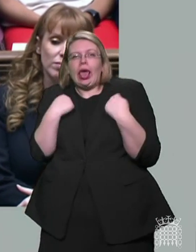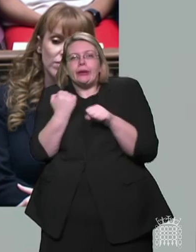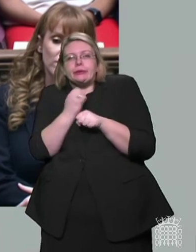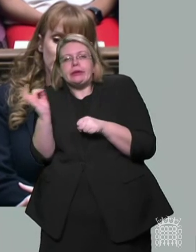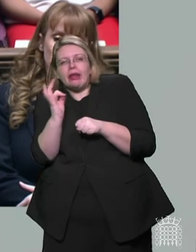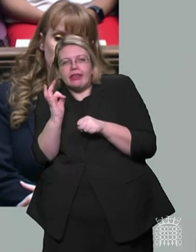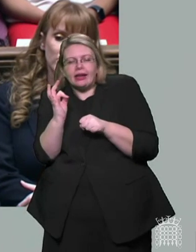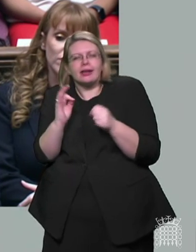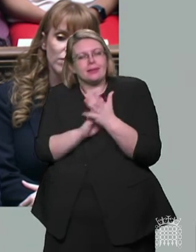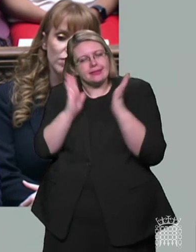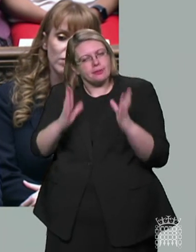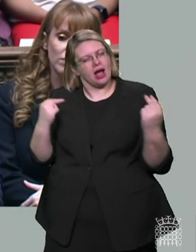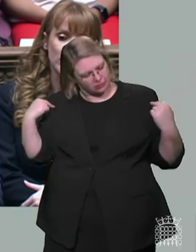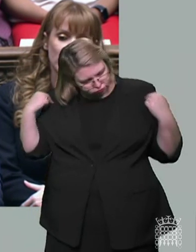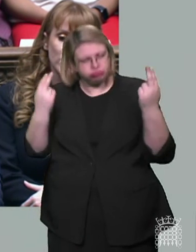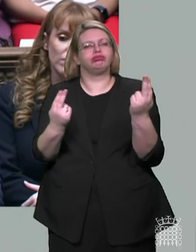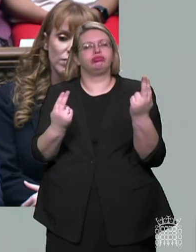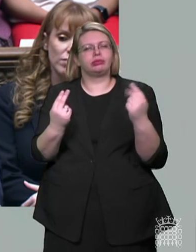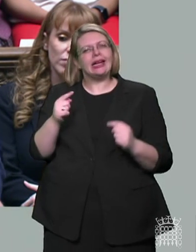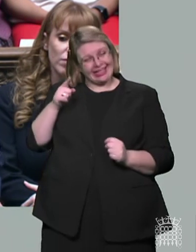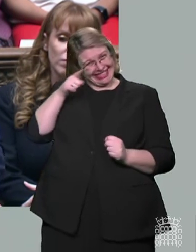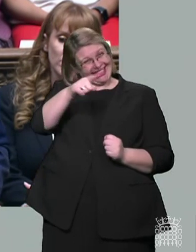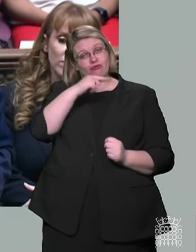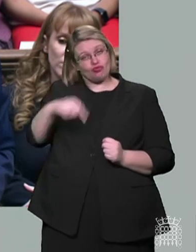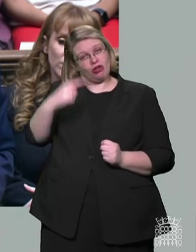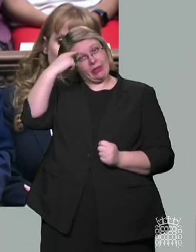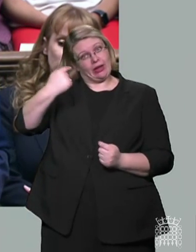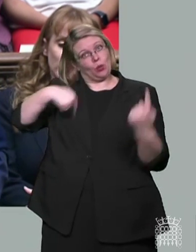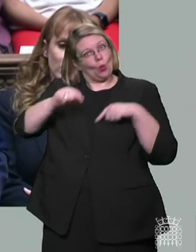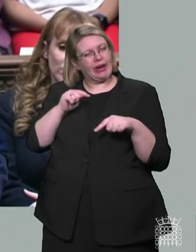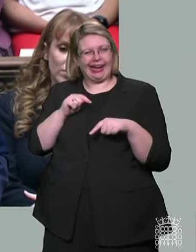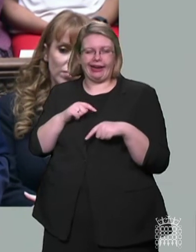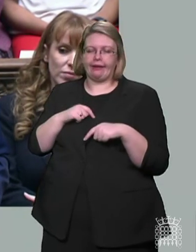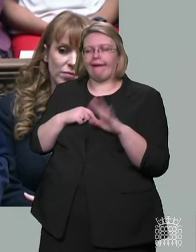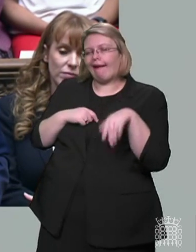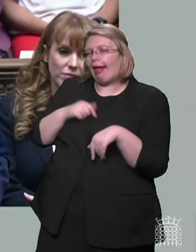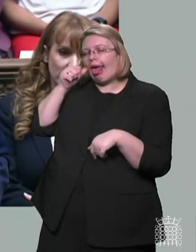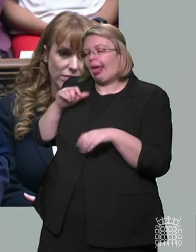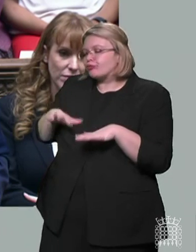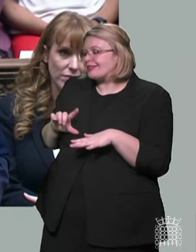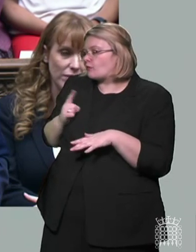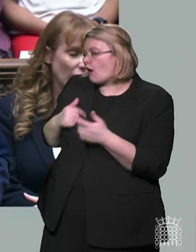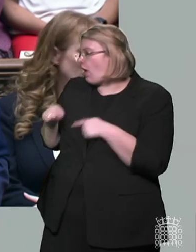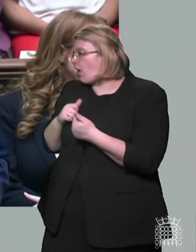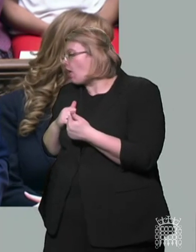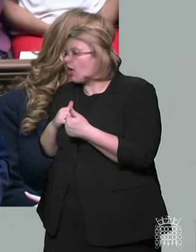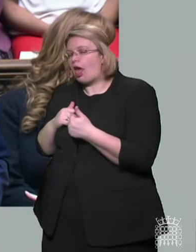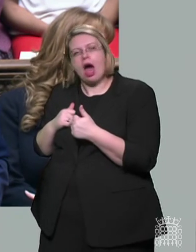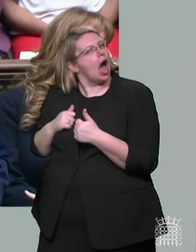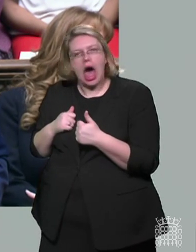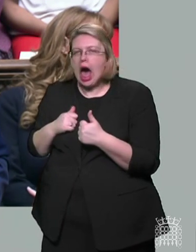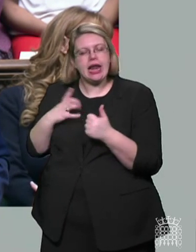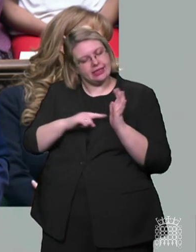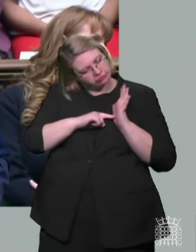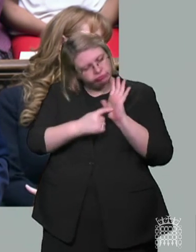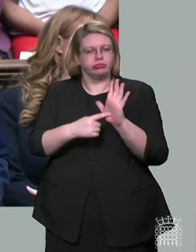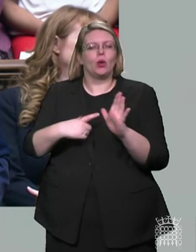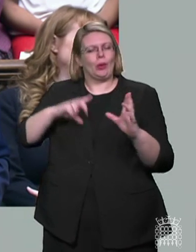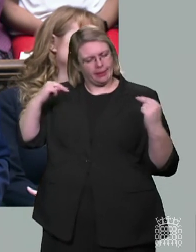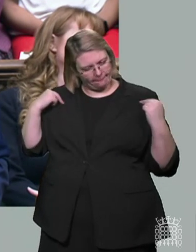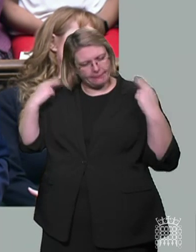He believes that we are too corrupted to do the right thing, so we must prove him wrong, and I believe we can.